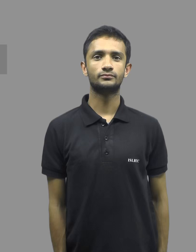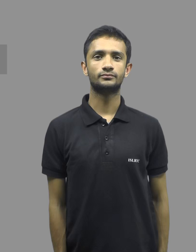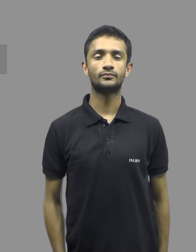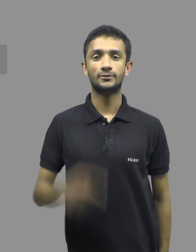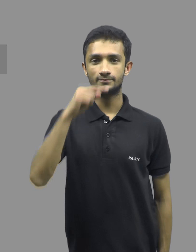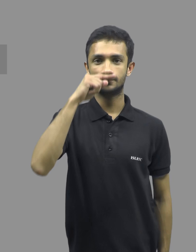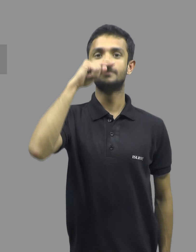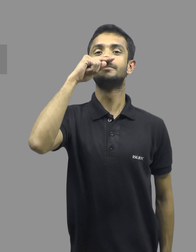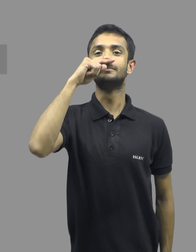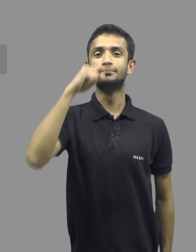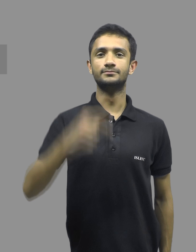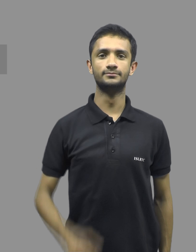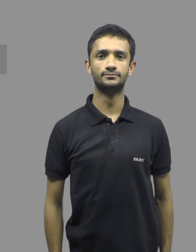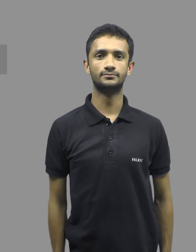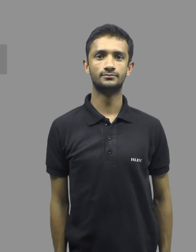Proud